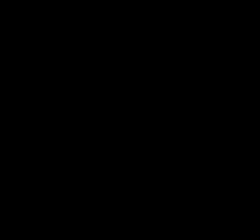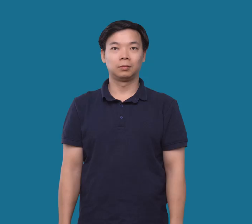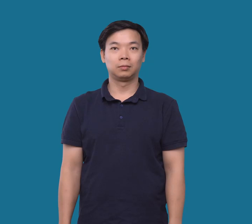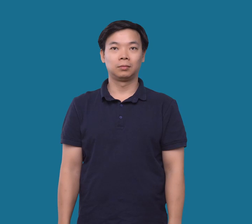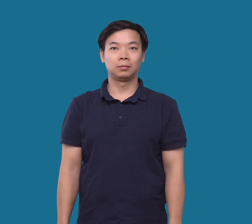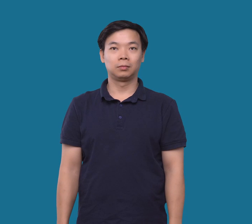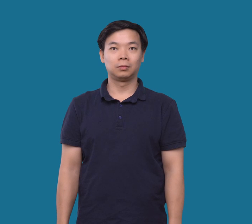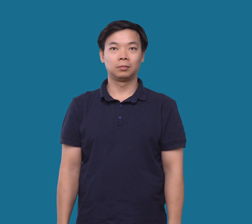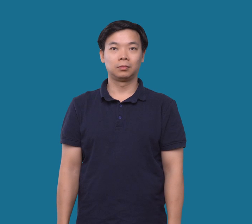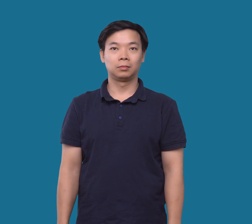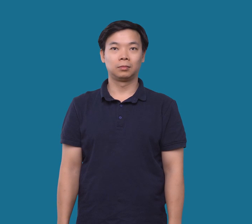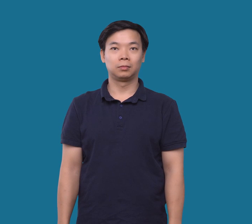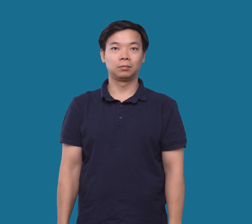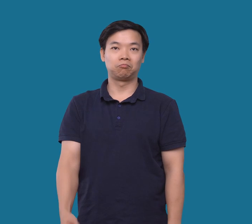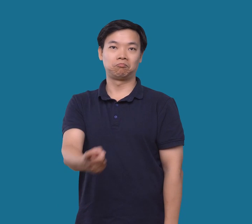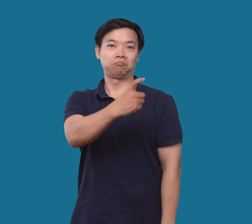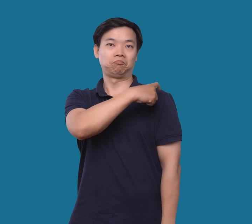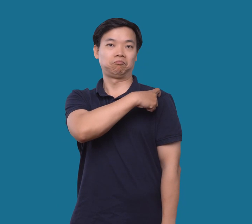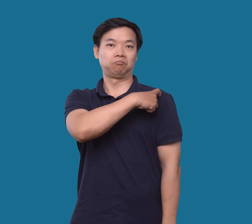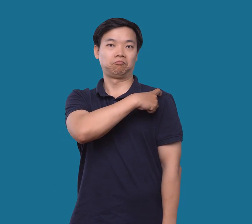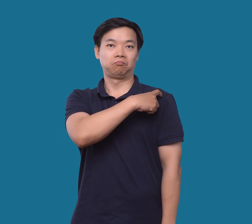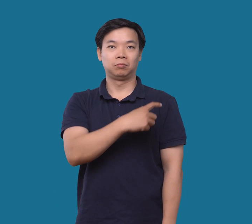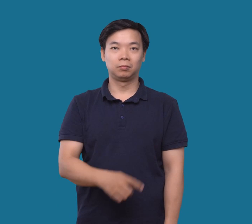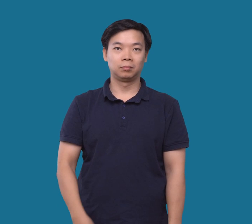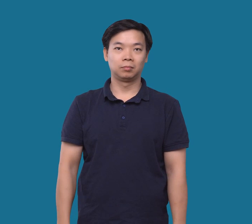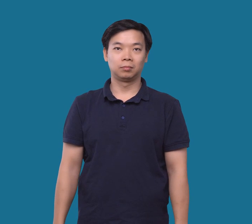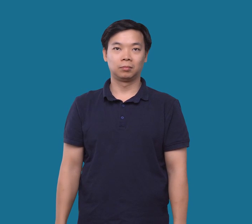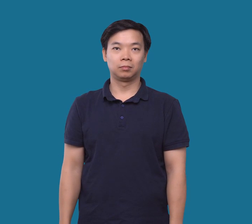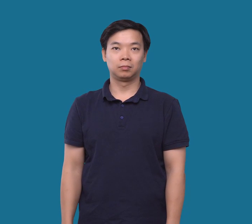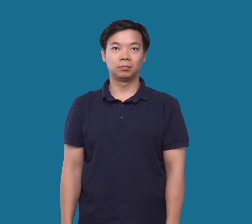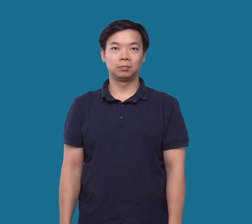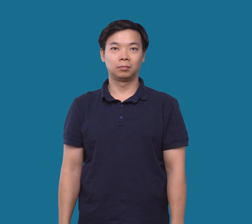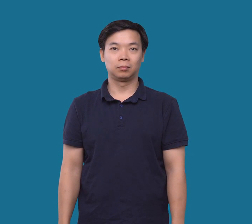đại úy